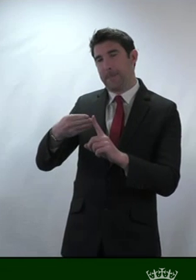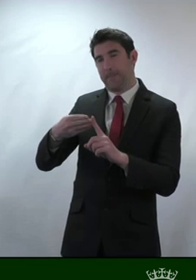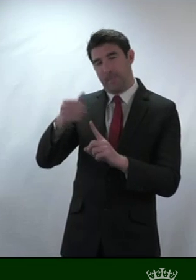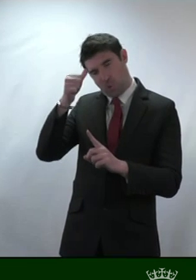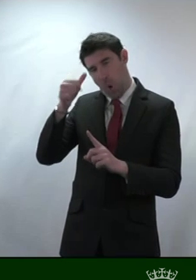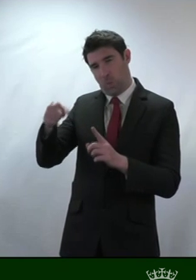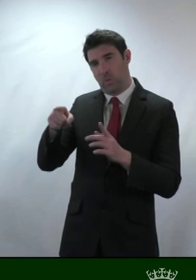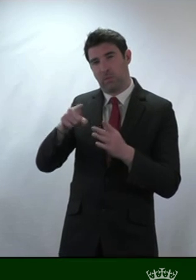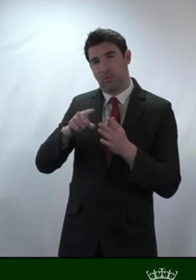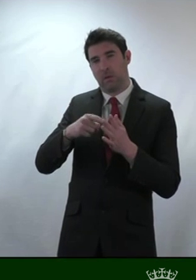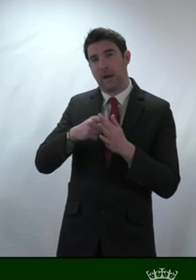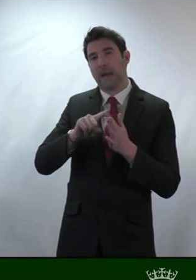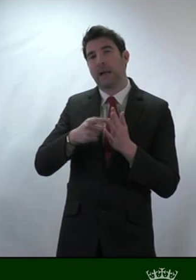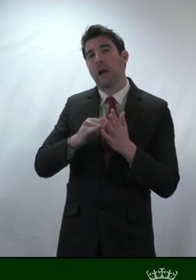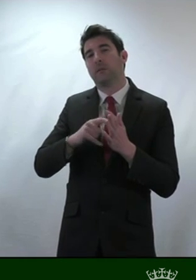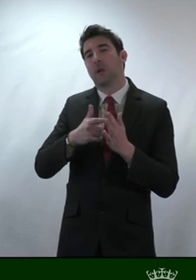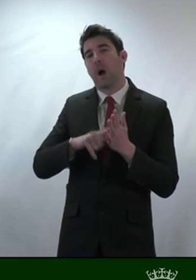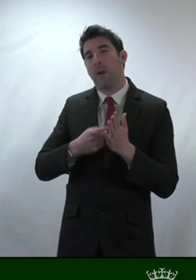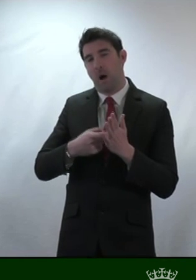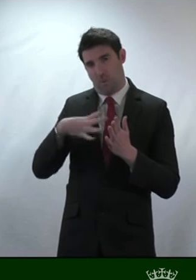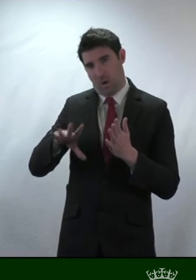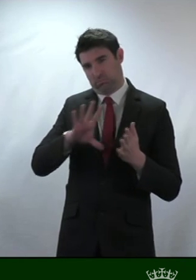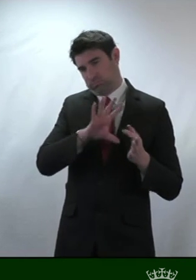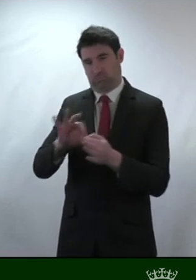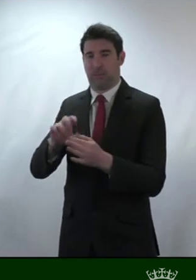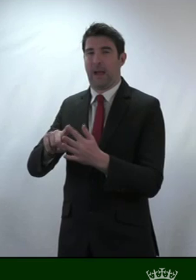and learned Member for Holborn and St Pancras .